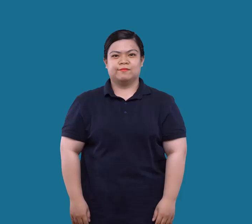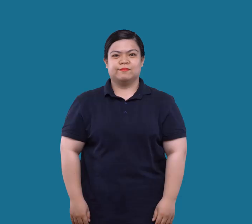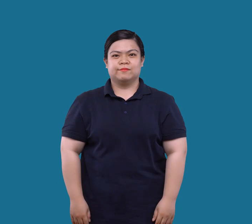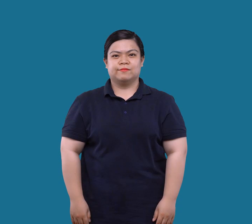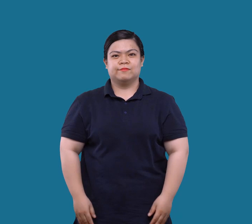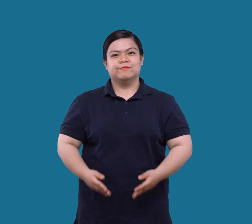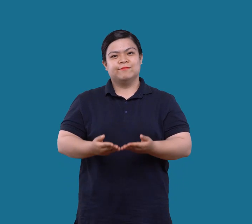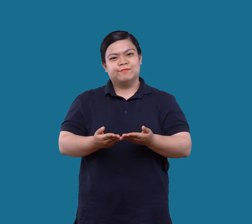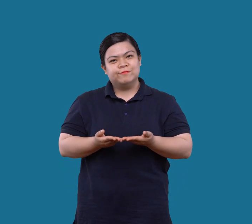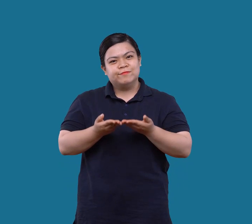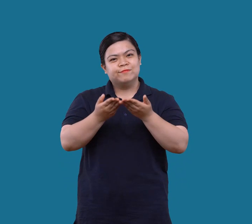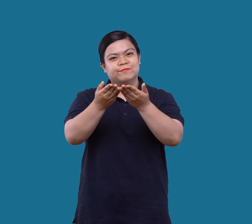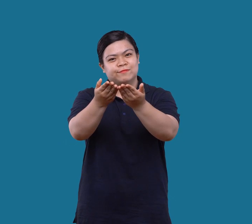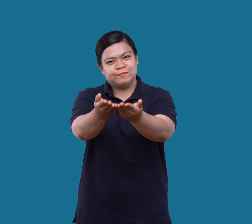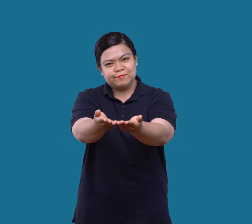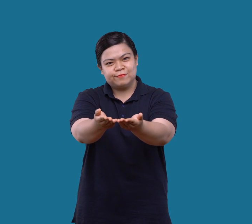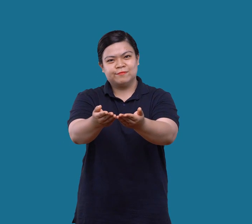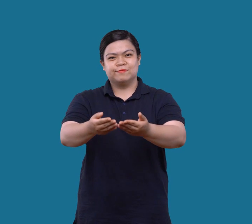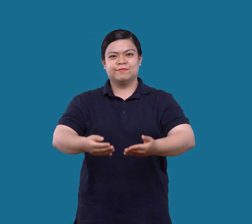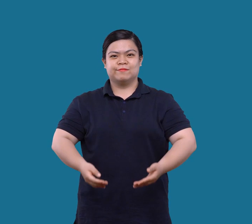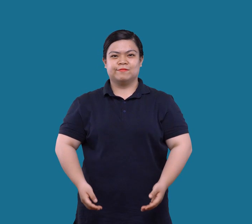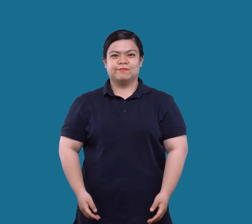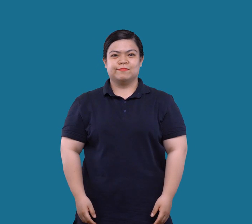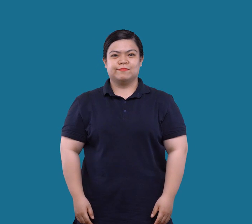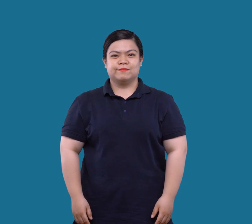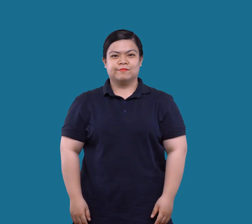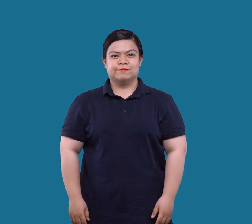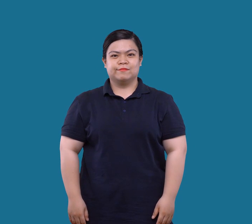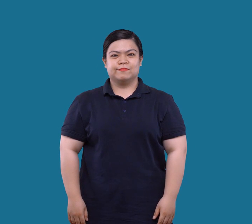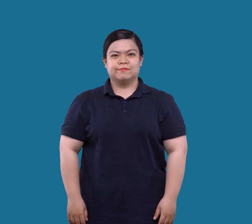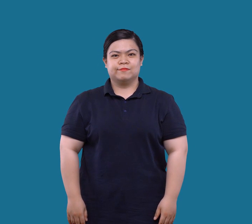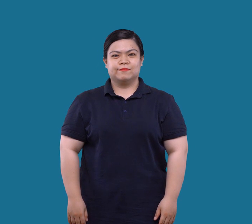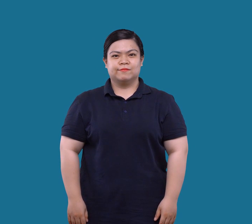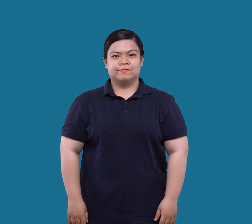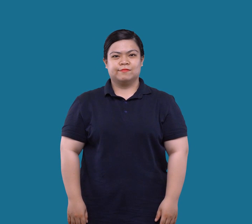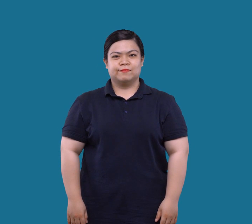trao tặng